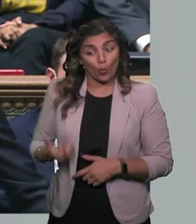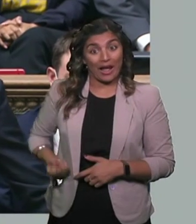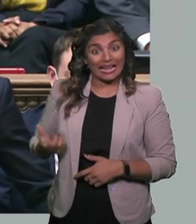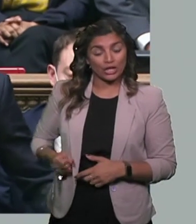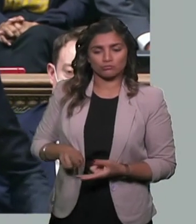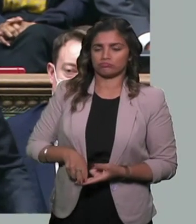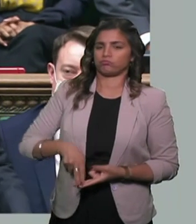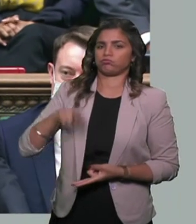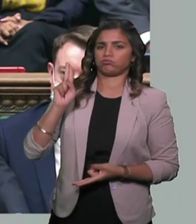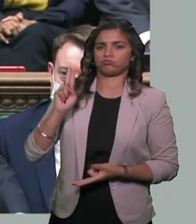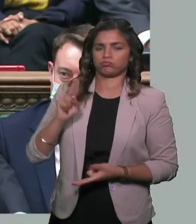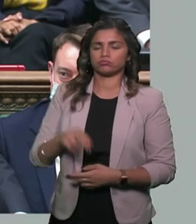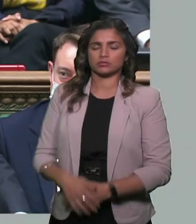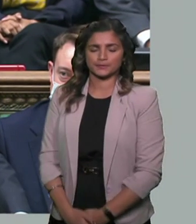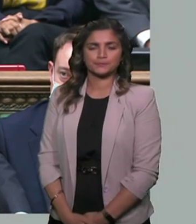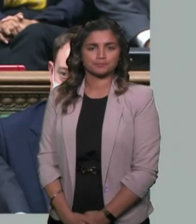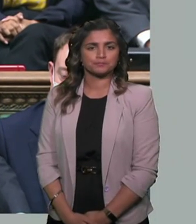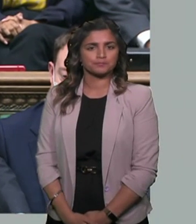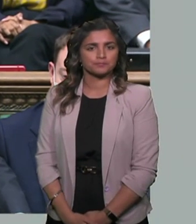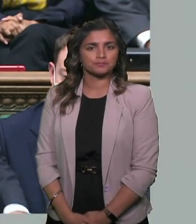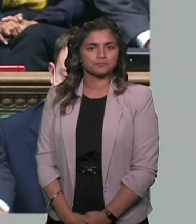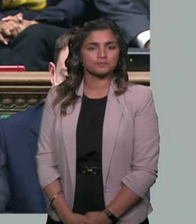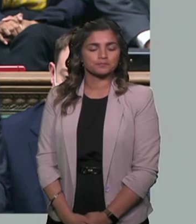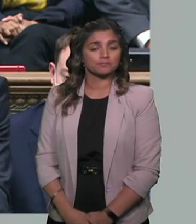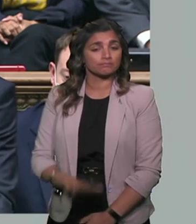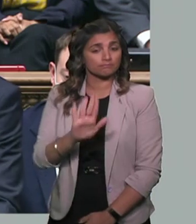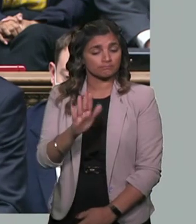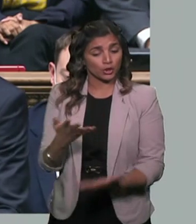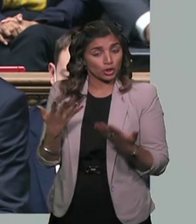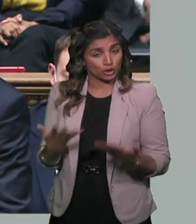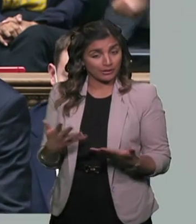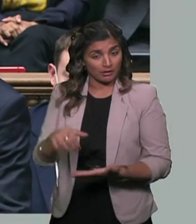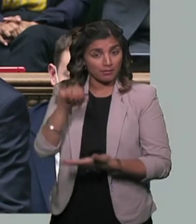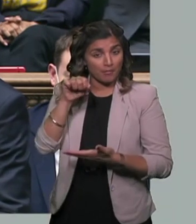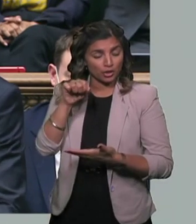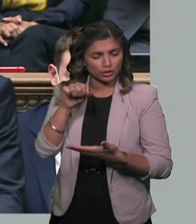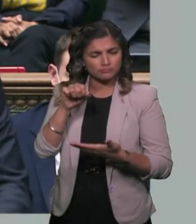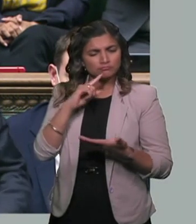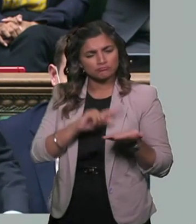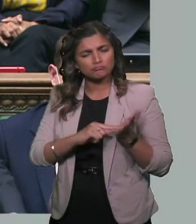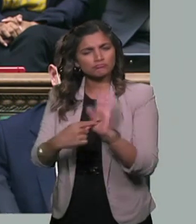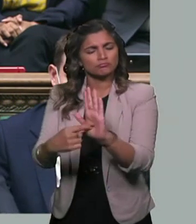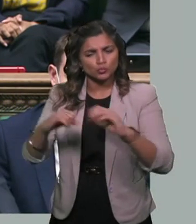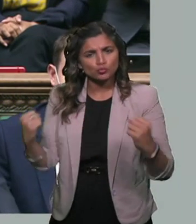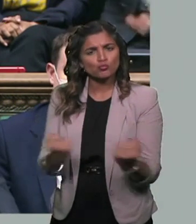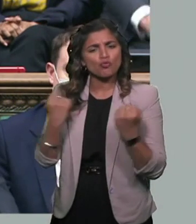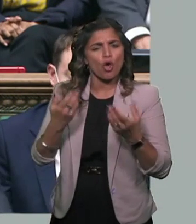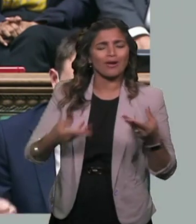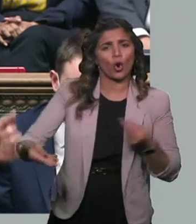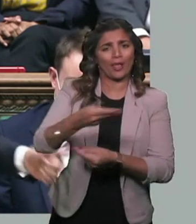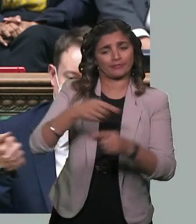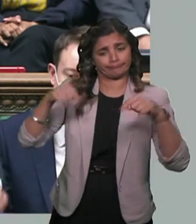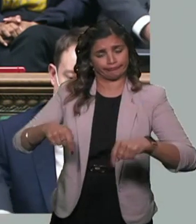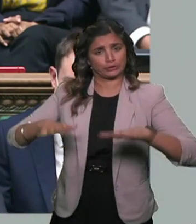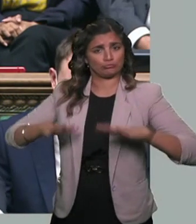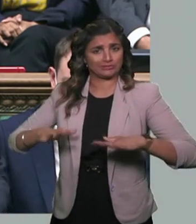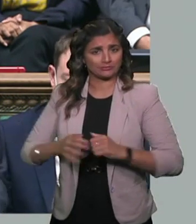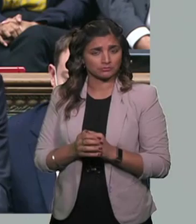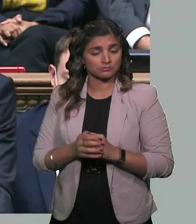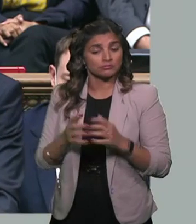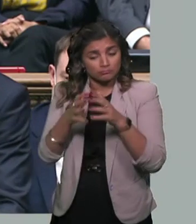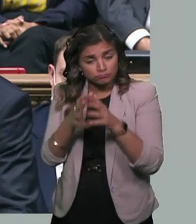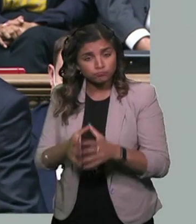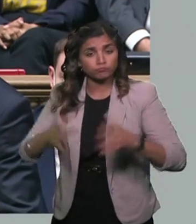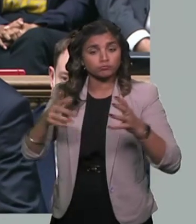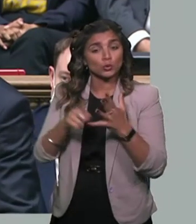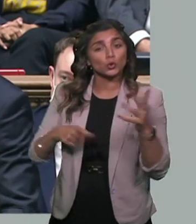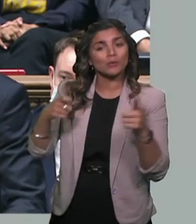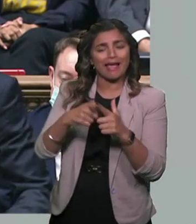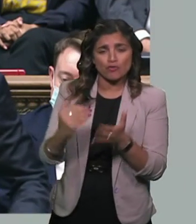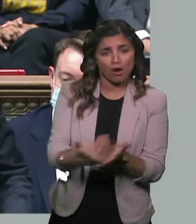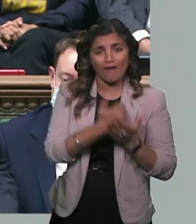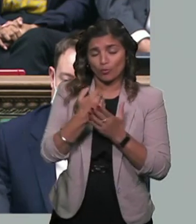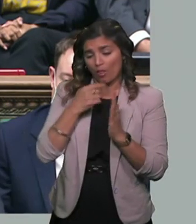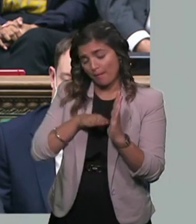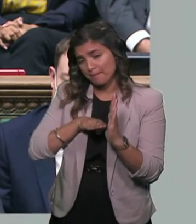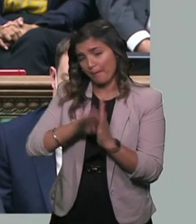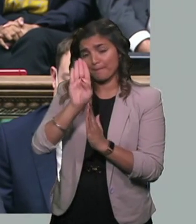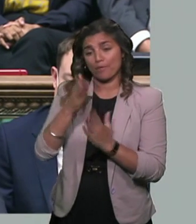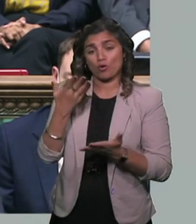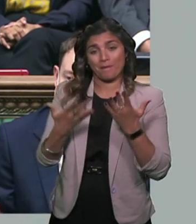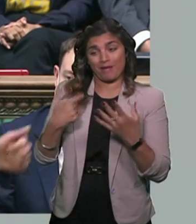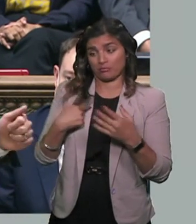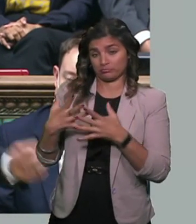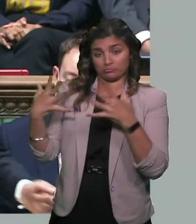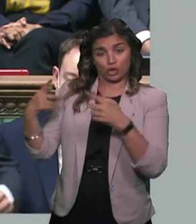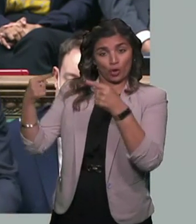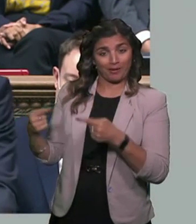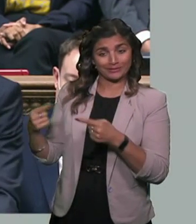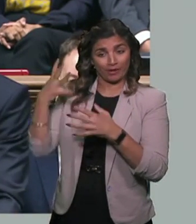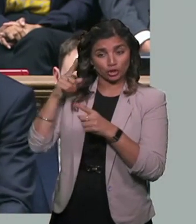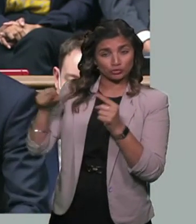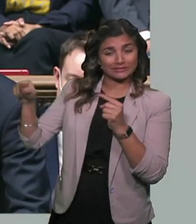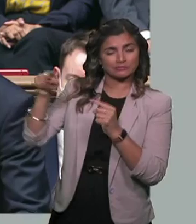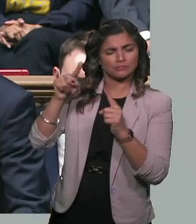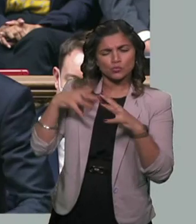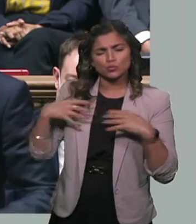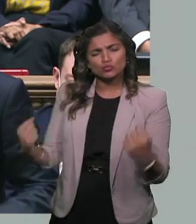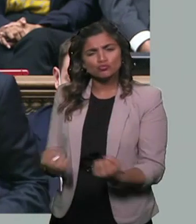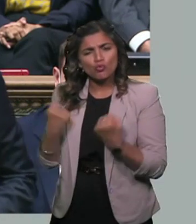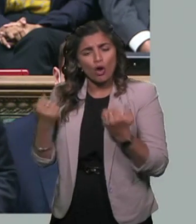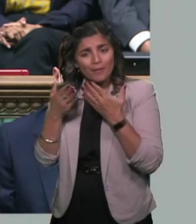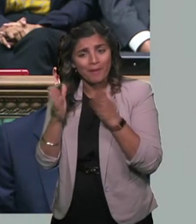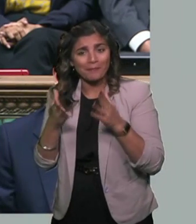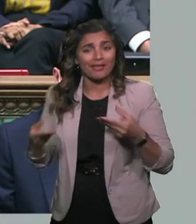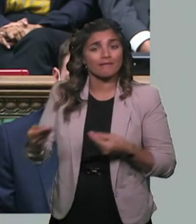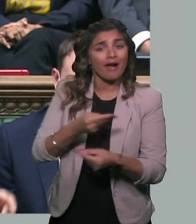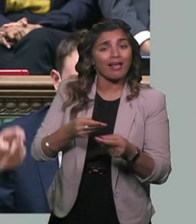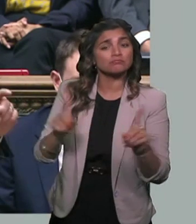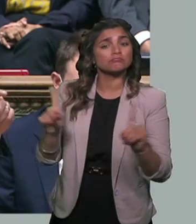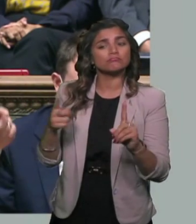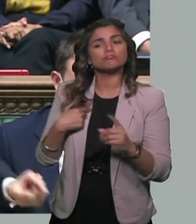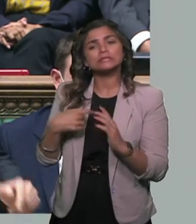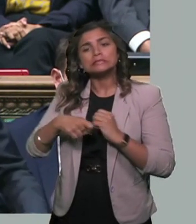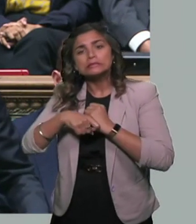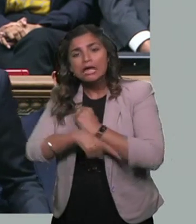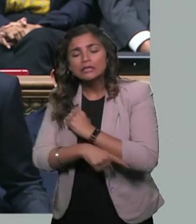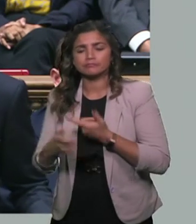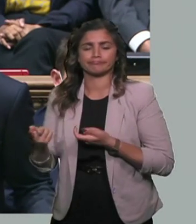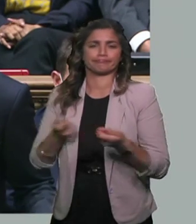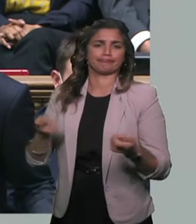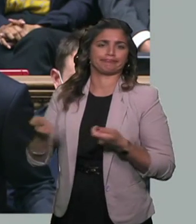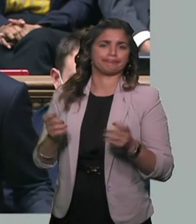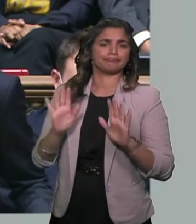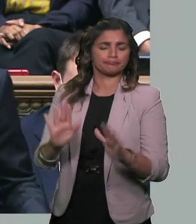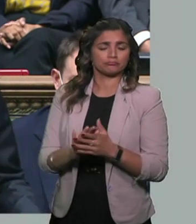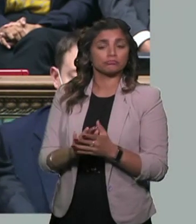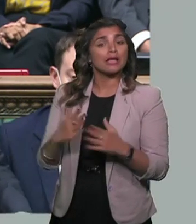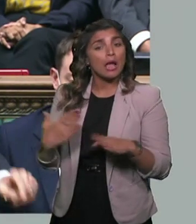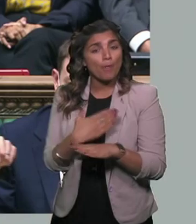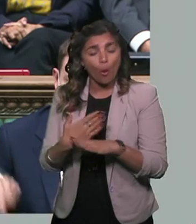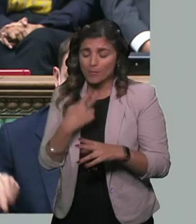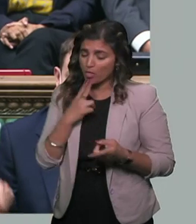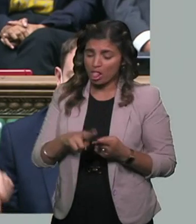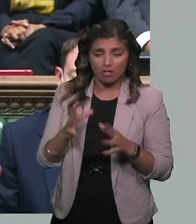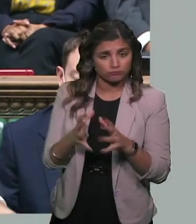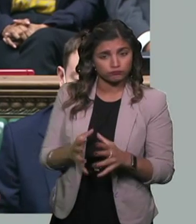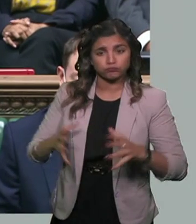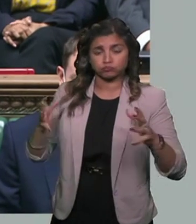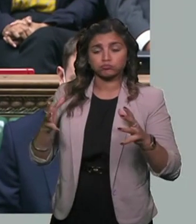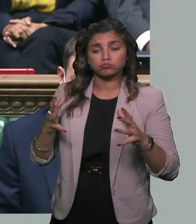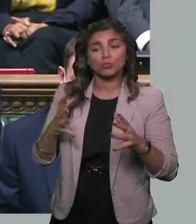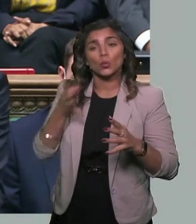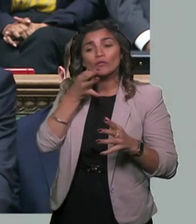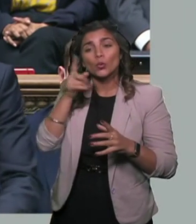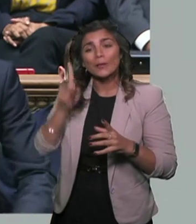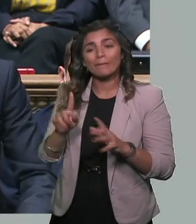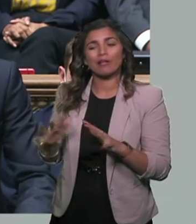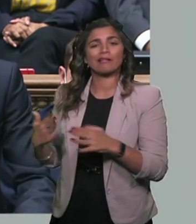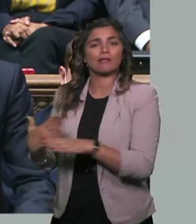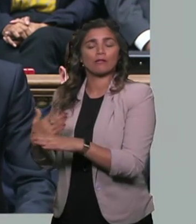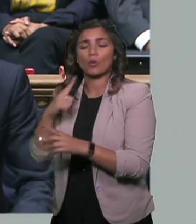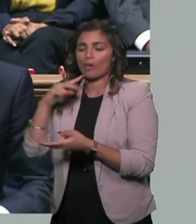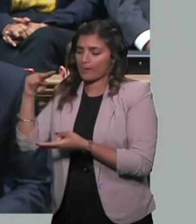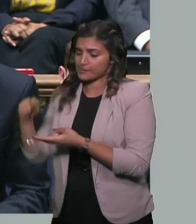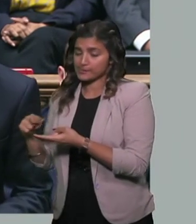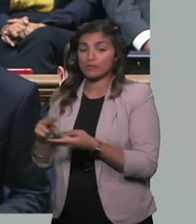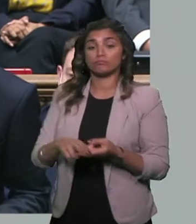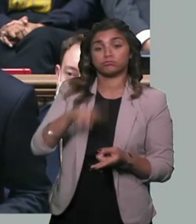Today’s Budget delivers a stronger economy for the British people: stronger growth, with the UK recovering faster than our major competitors; stronger public finances, with our debt under control; and stronger employment, with fewer people out of work and more people in work.